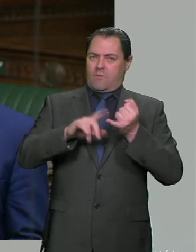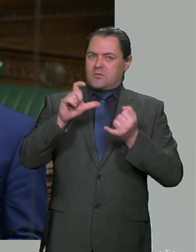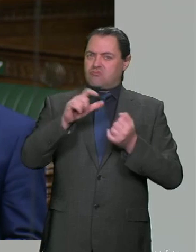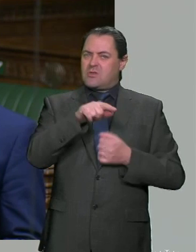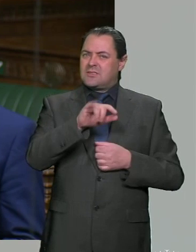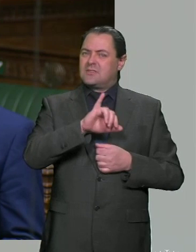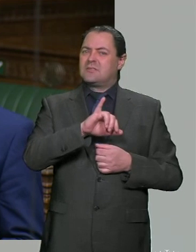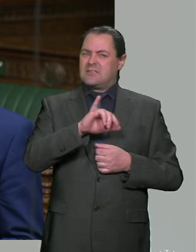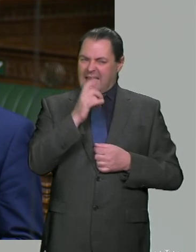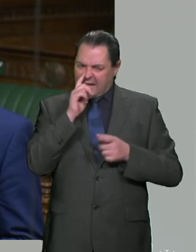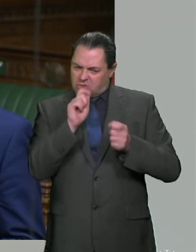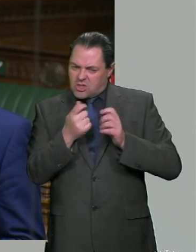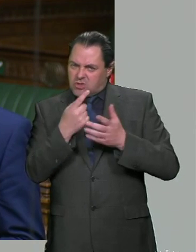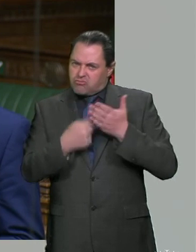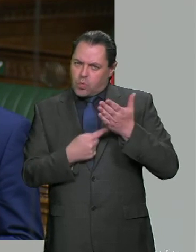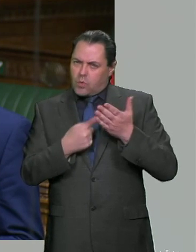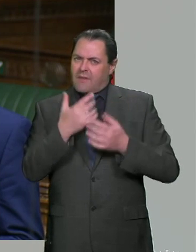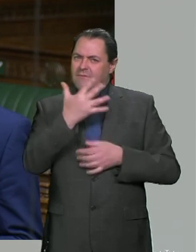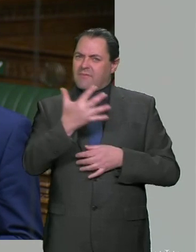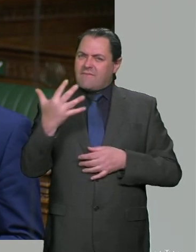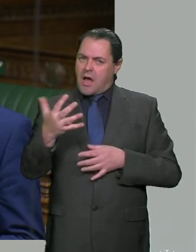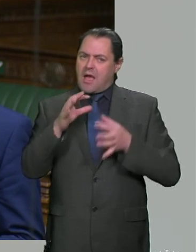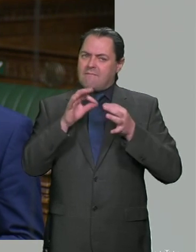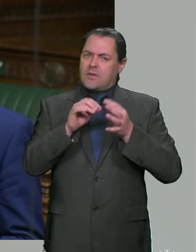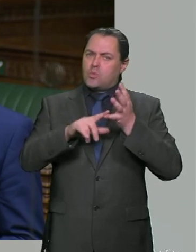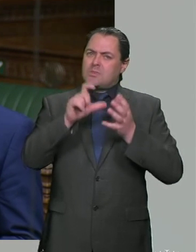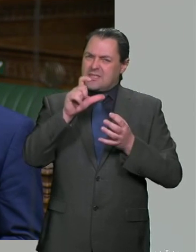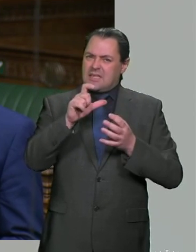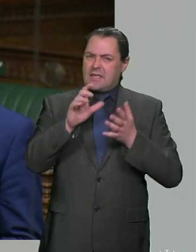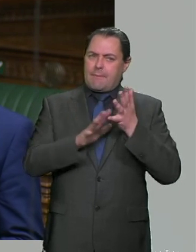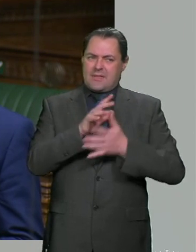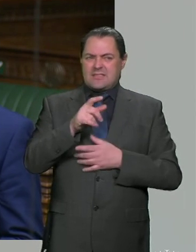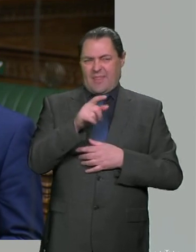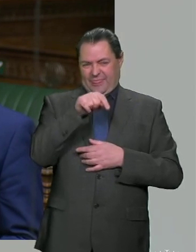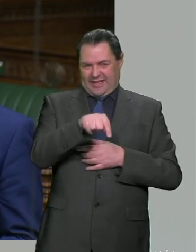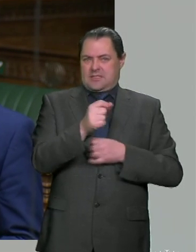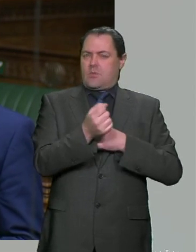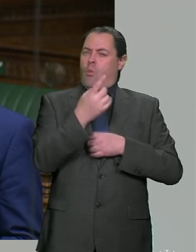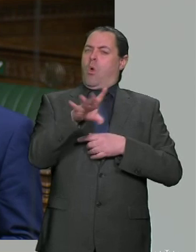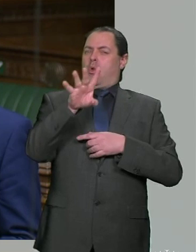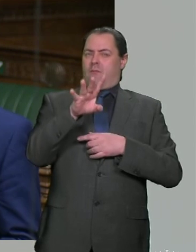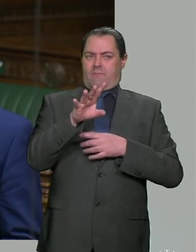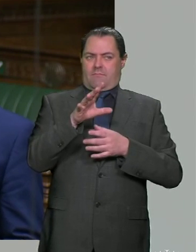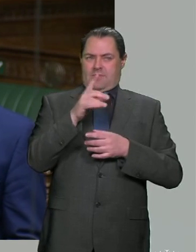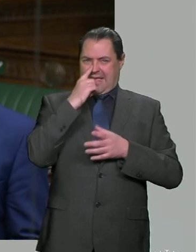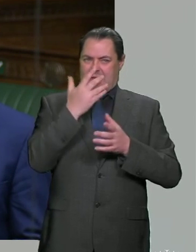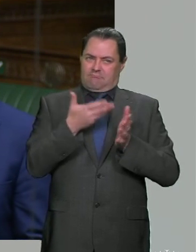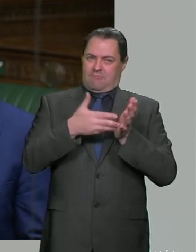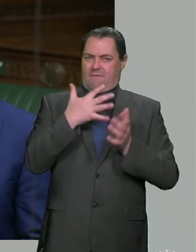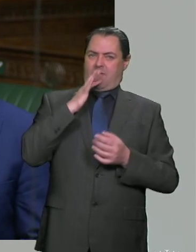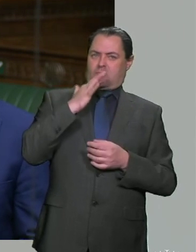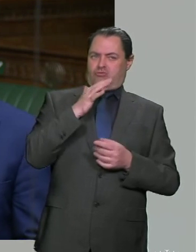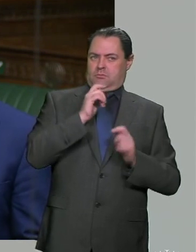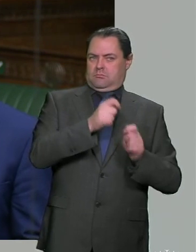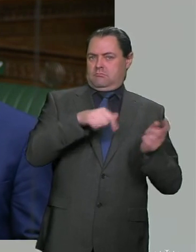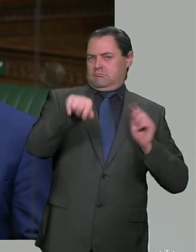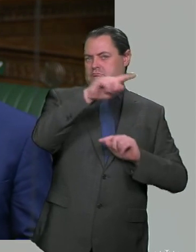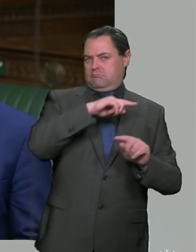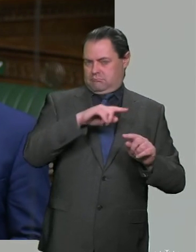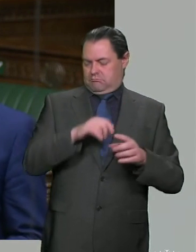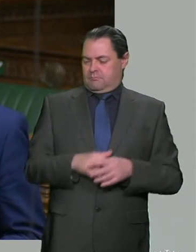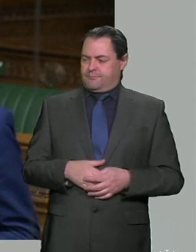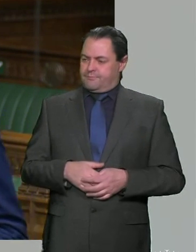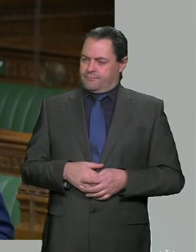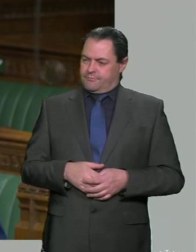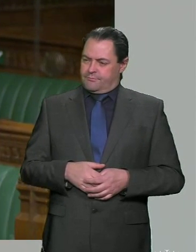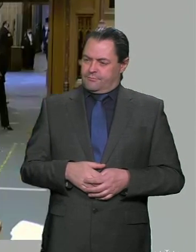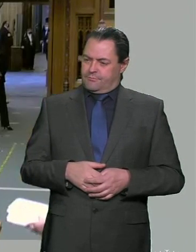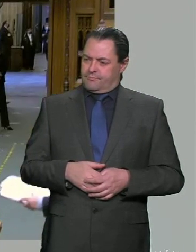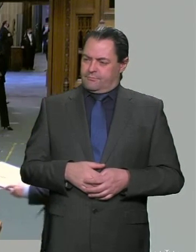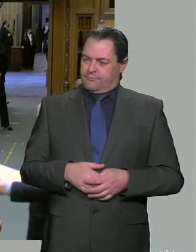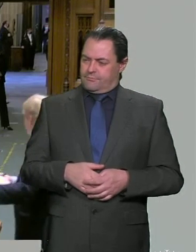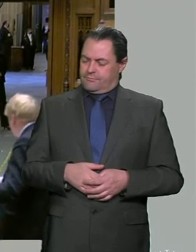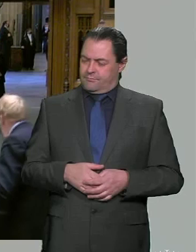Will the Prime Minister look to amend regulation 55 of the Universal Credit Regulations 2013 to create an exemption to ensure that all NHS and social care staff in Wales benefit fully from this well-deserved bonus?